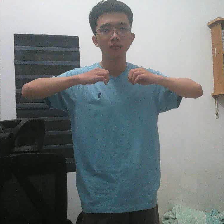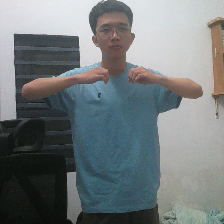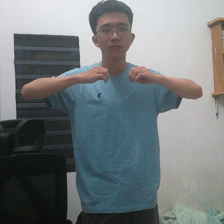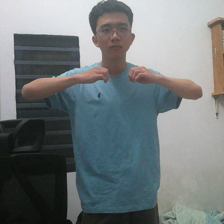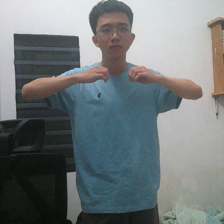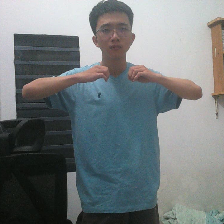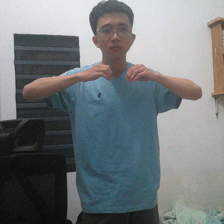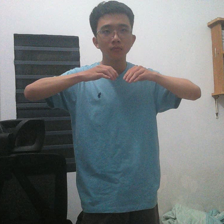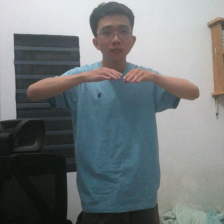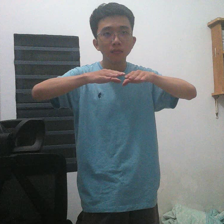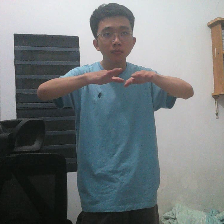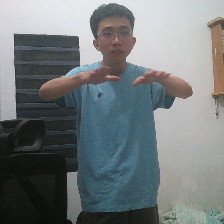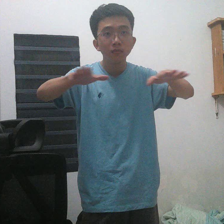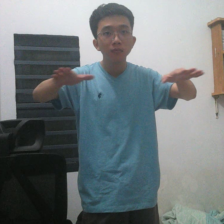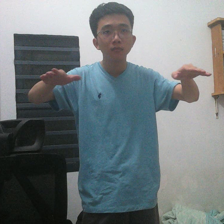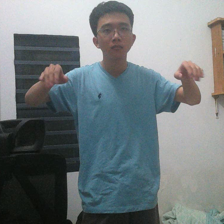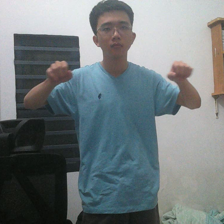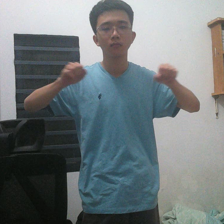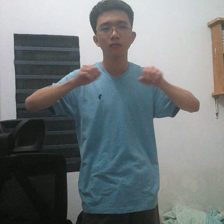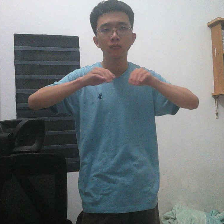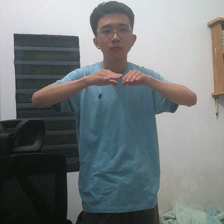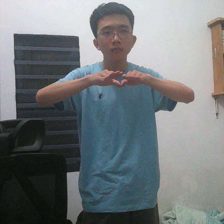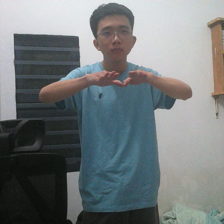boi